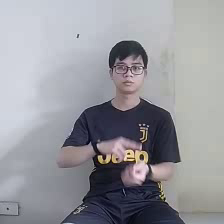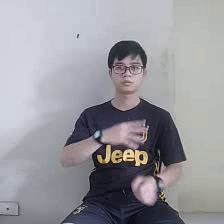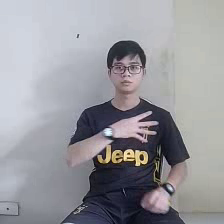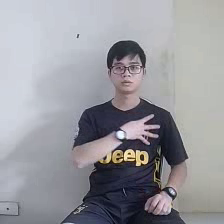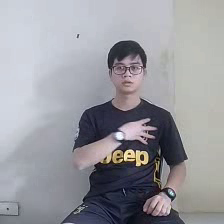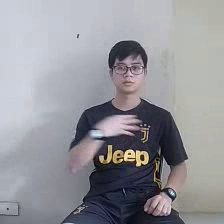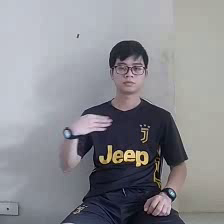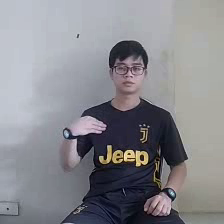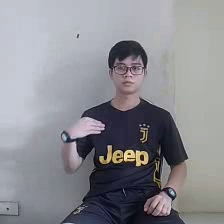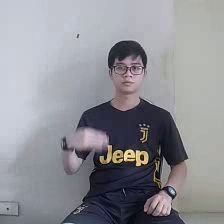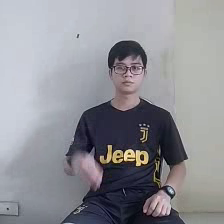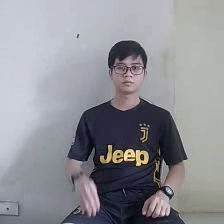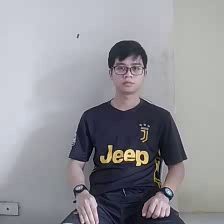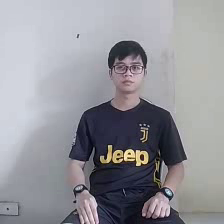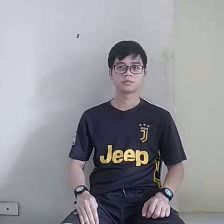Lây bệnh